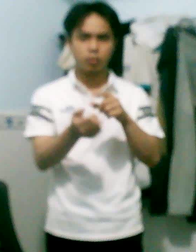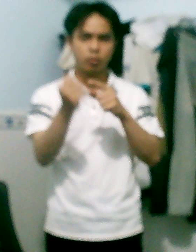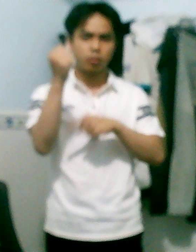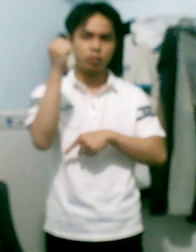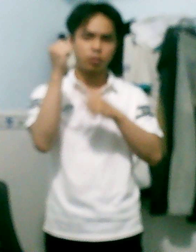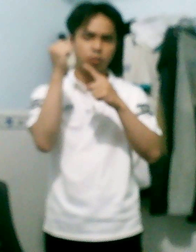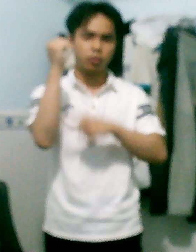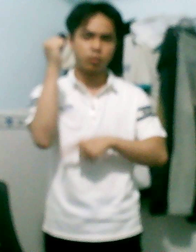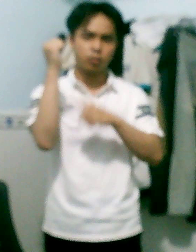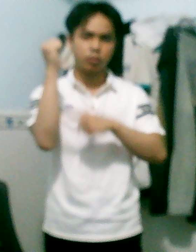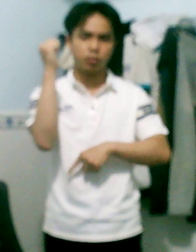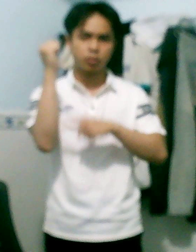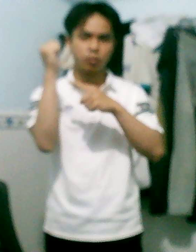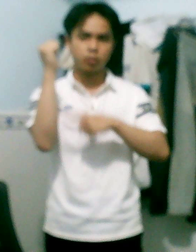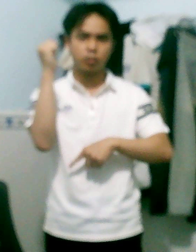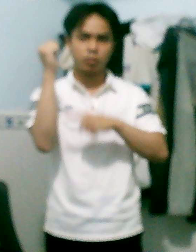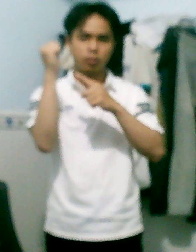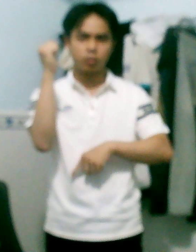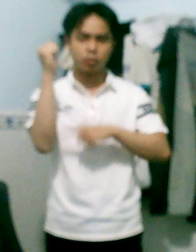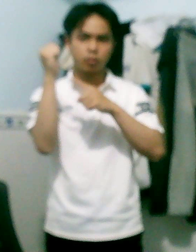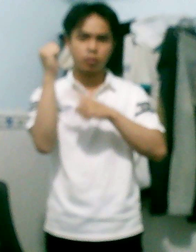tieng viet